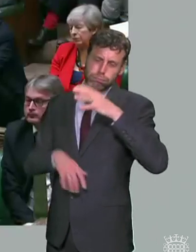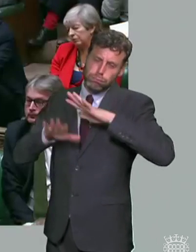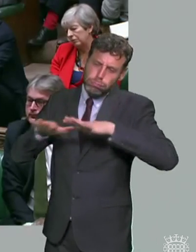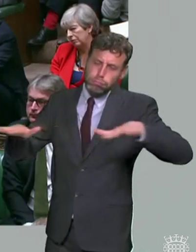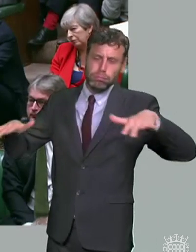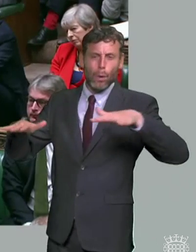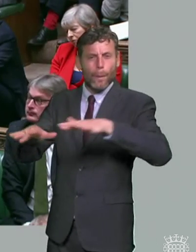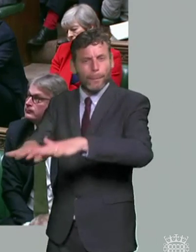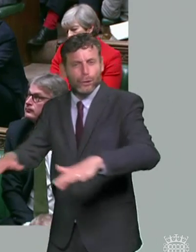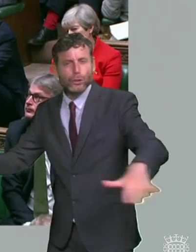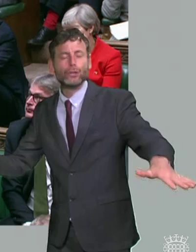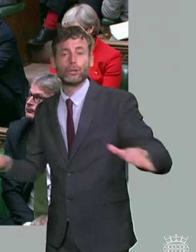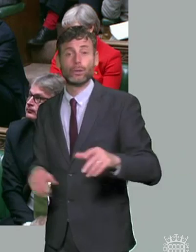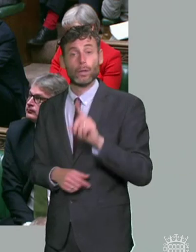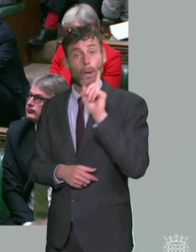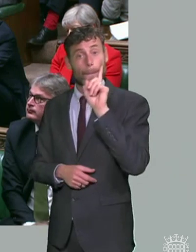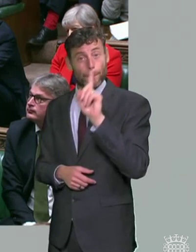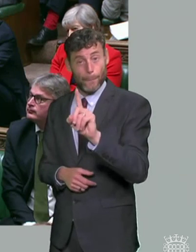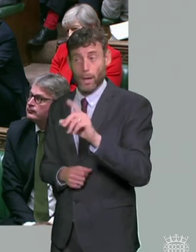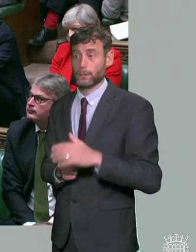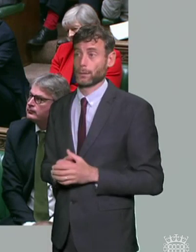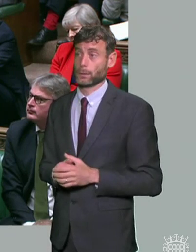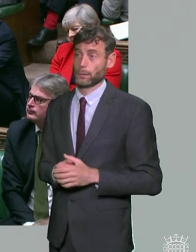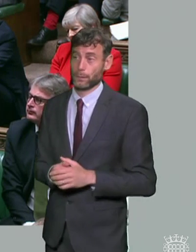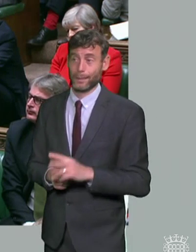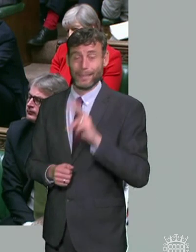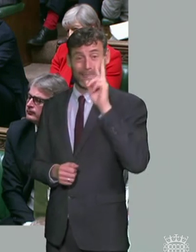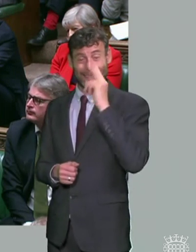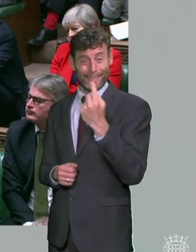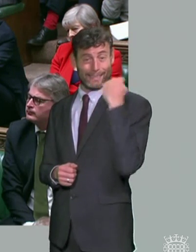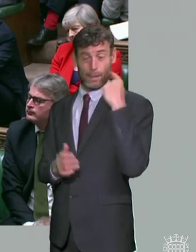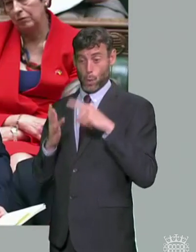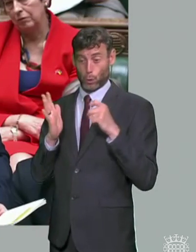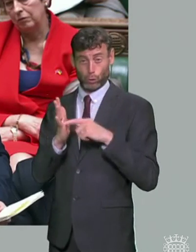However, since October last year, we have seen thousands of dead and dying crustaceans being washed ashore.